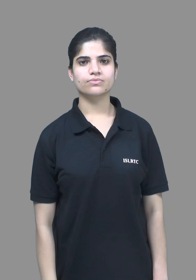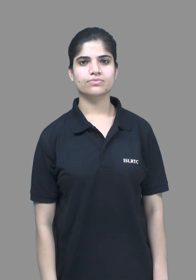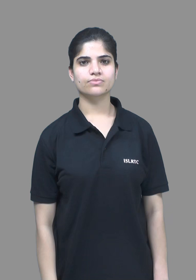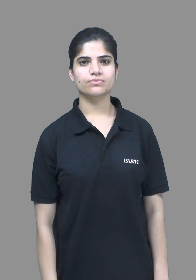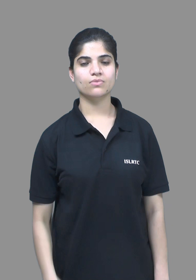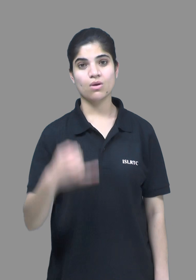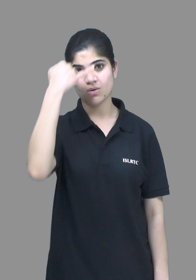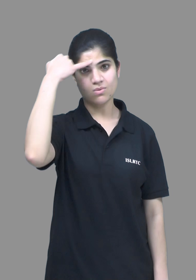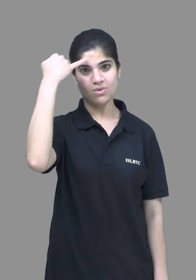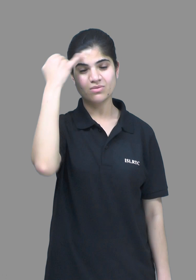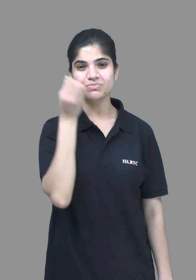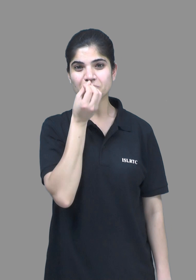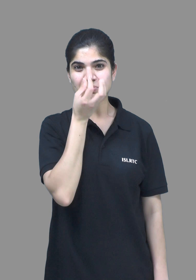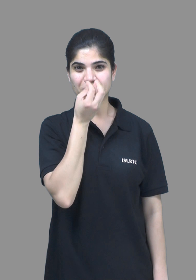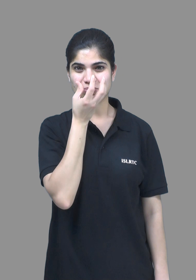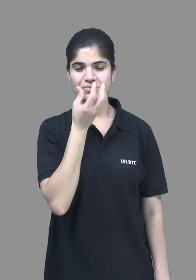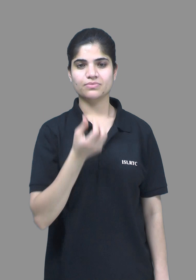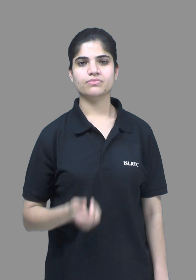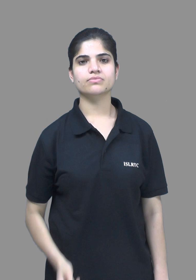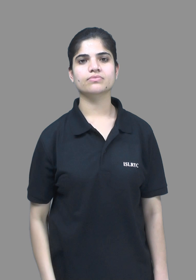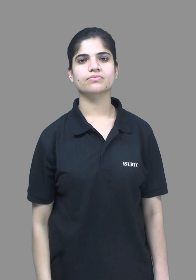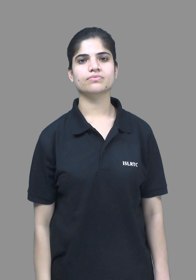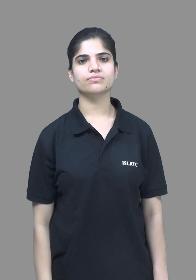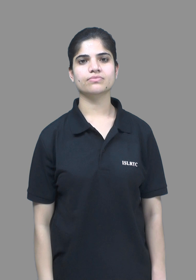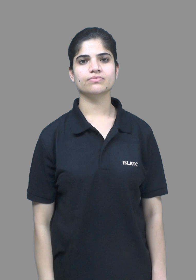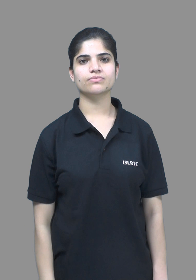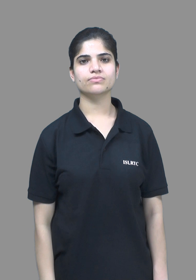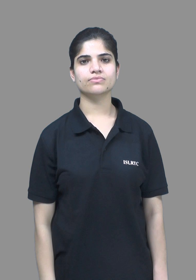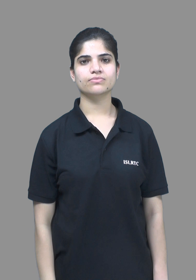Sunflower